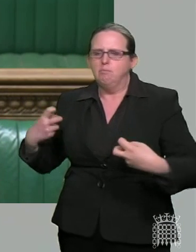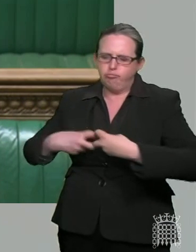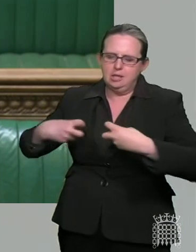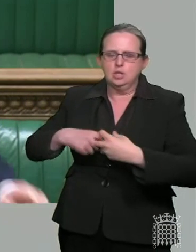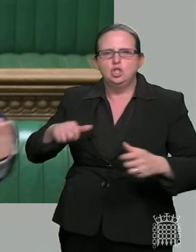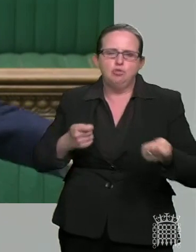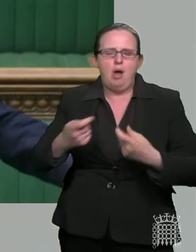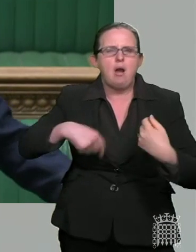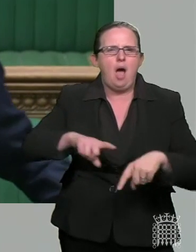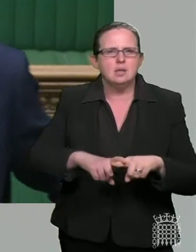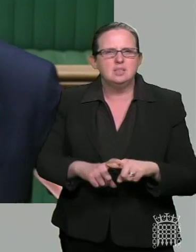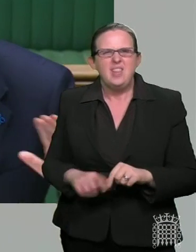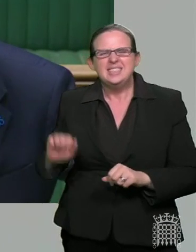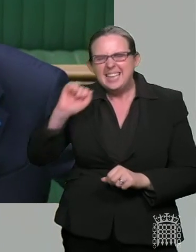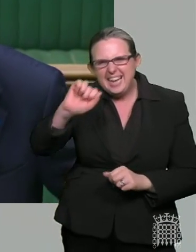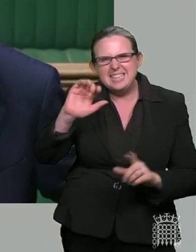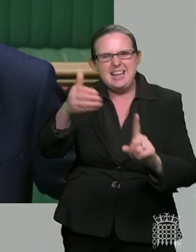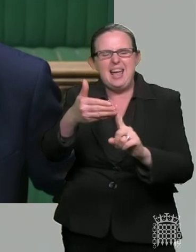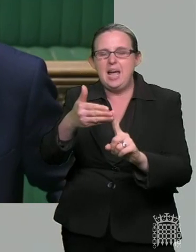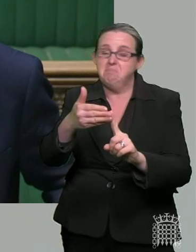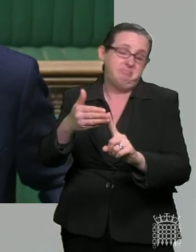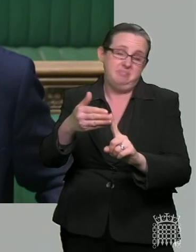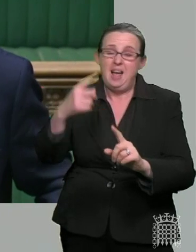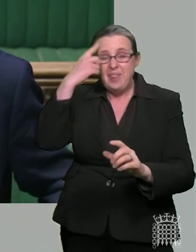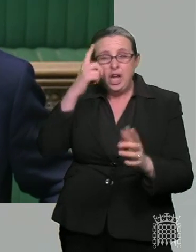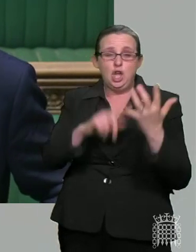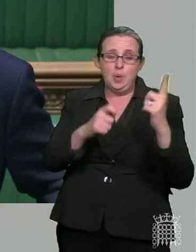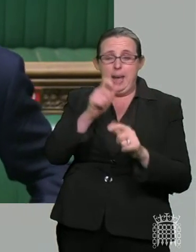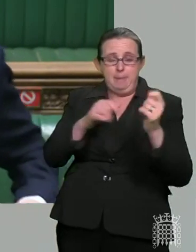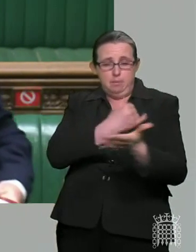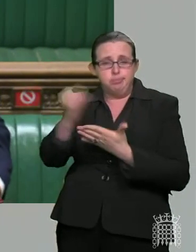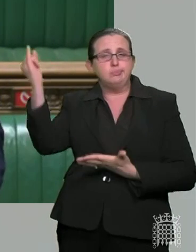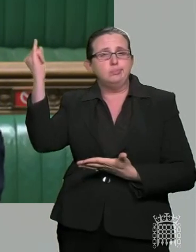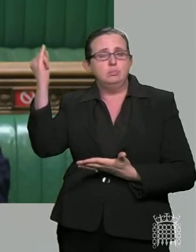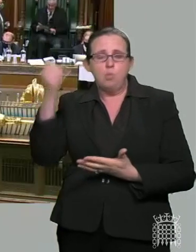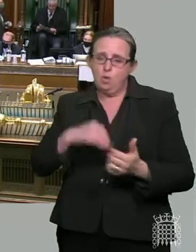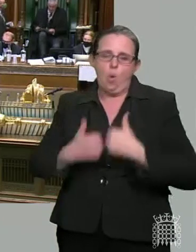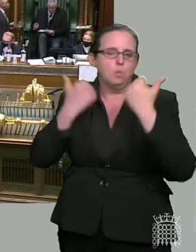That is his manifesto, and I think the people of this country have decisively rejected it.